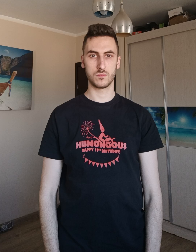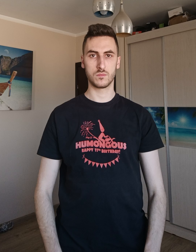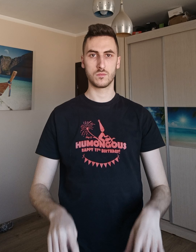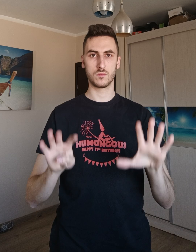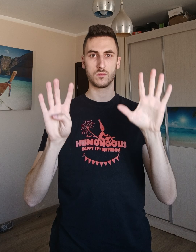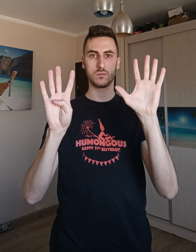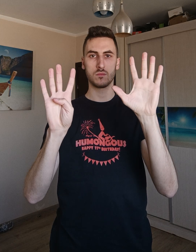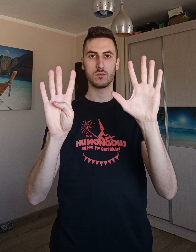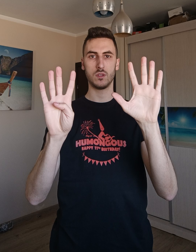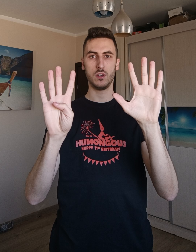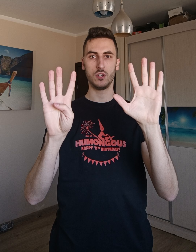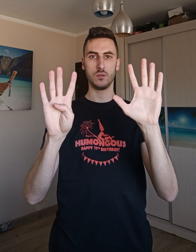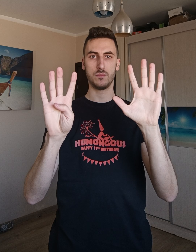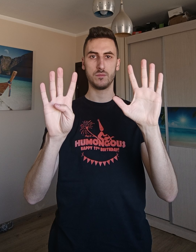תשע